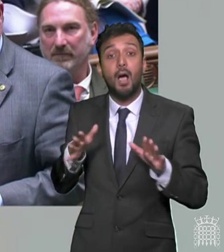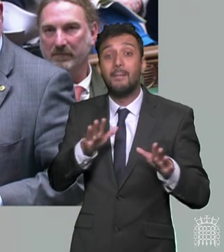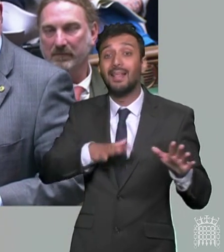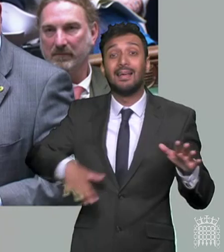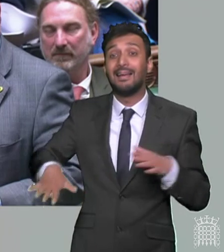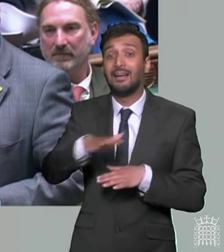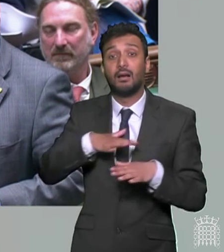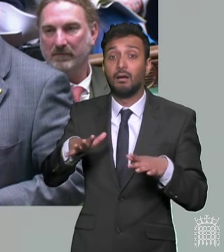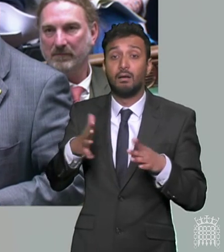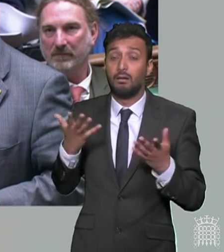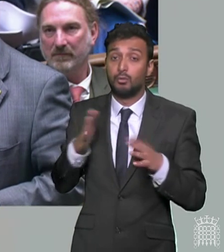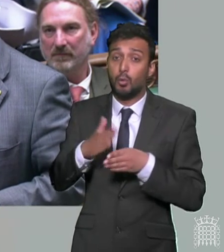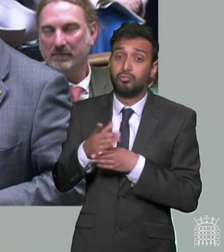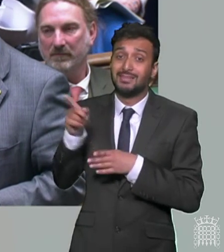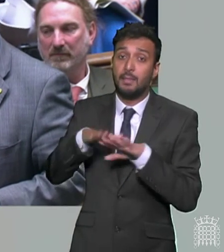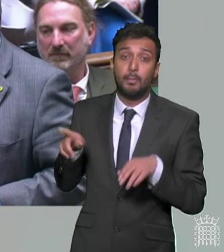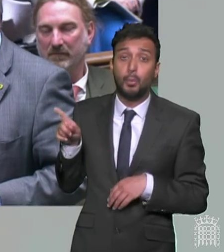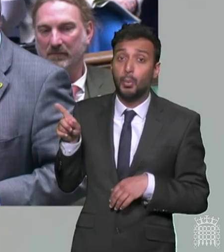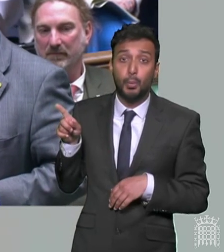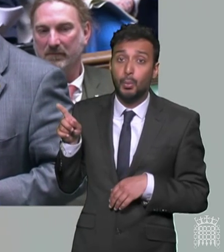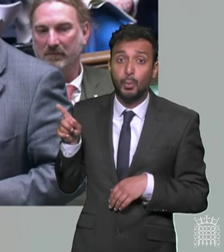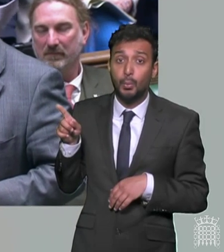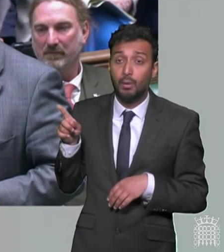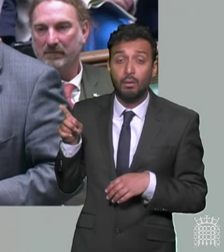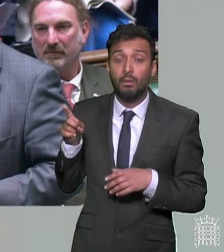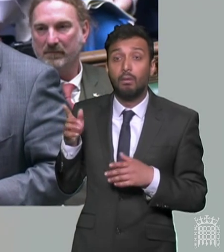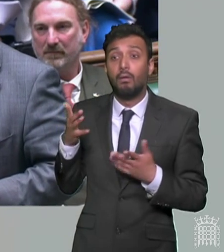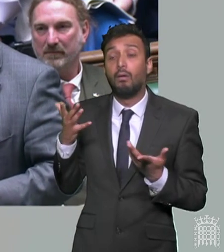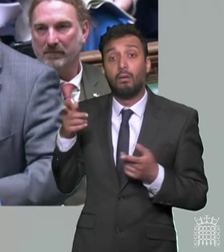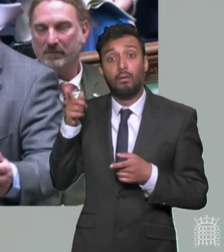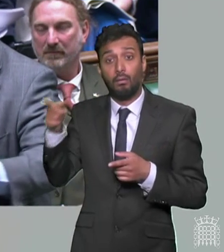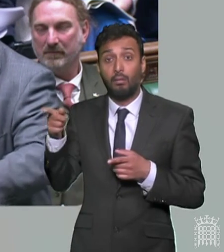He has lost what little moral authority he had left.